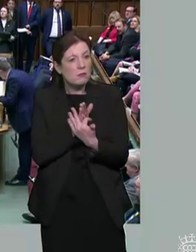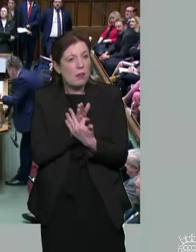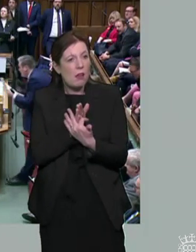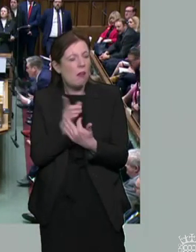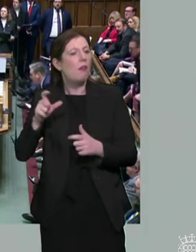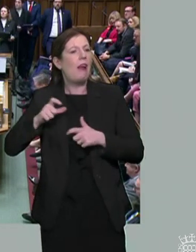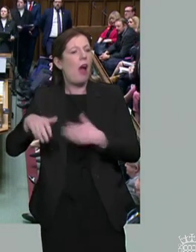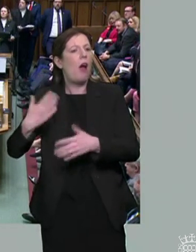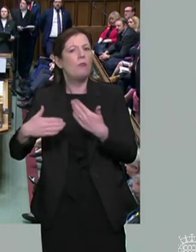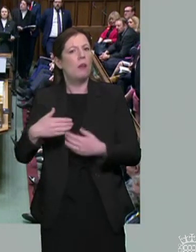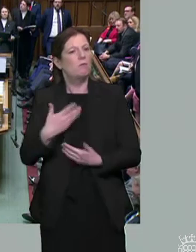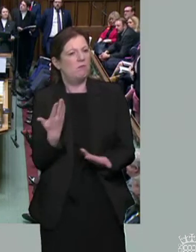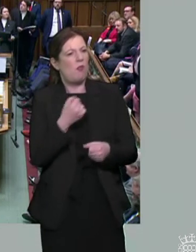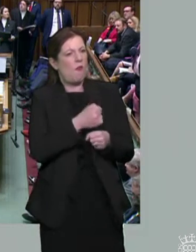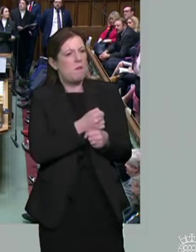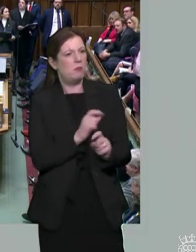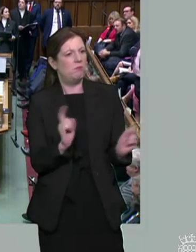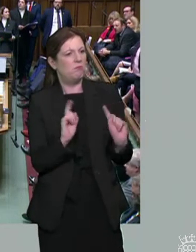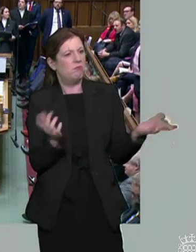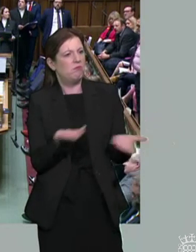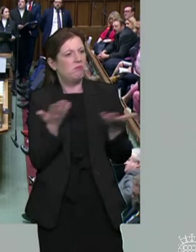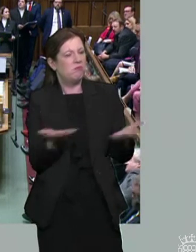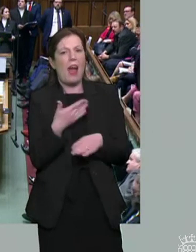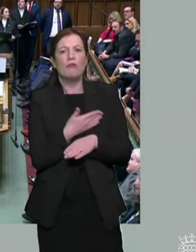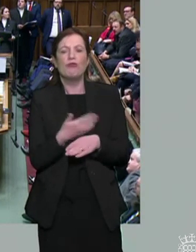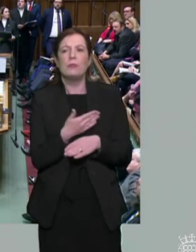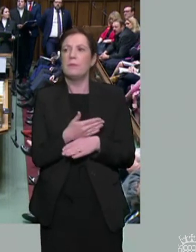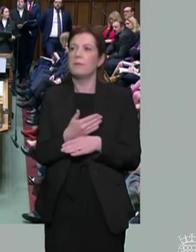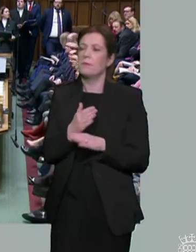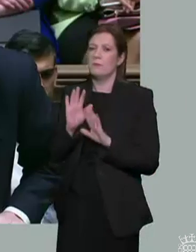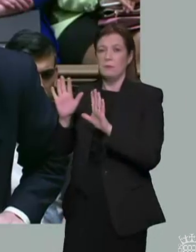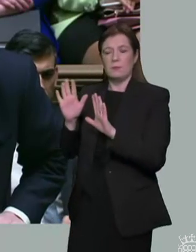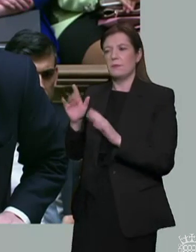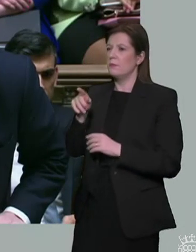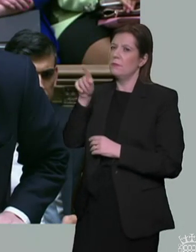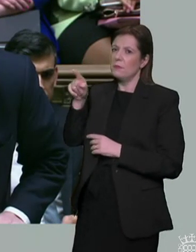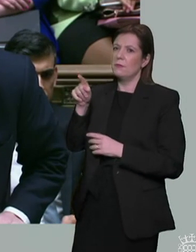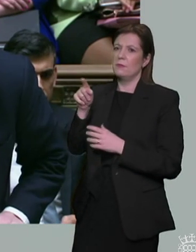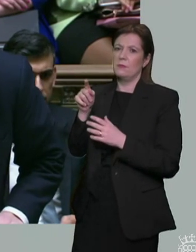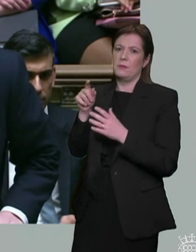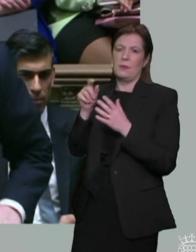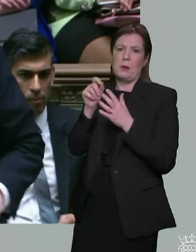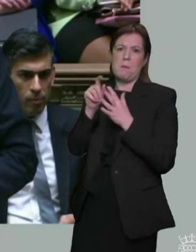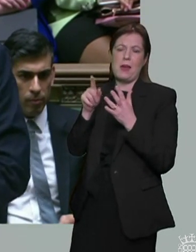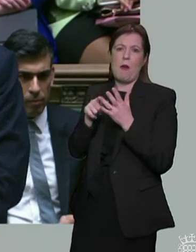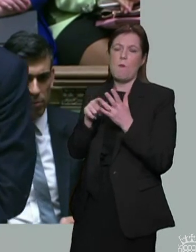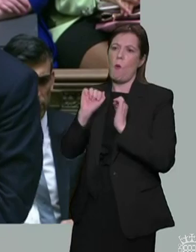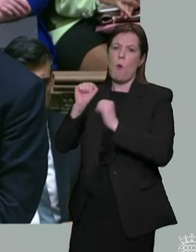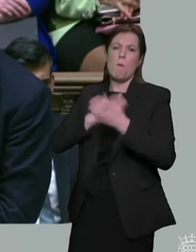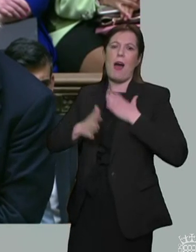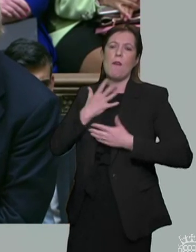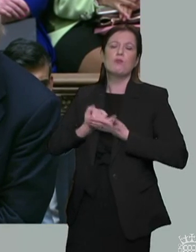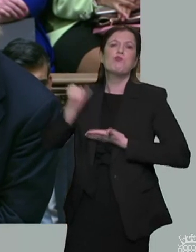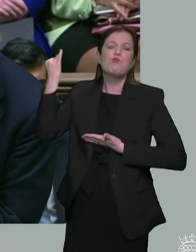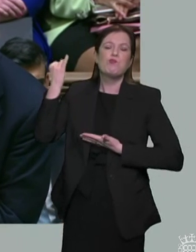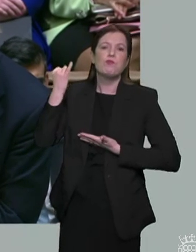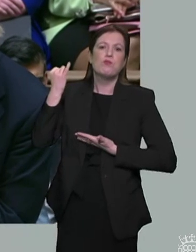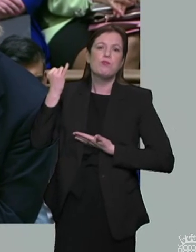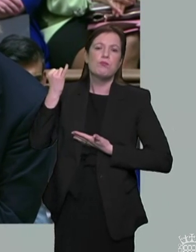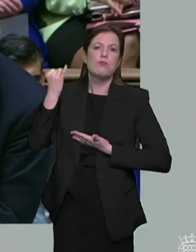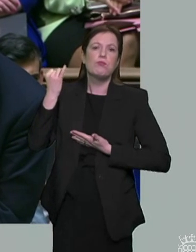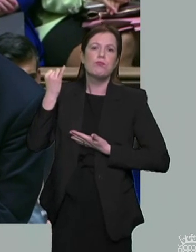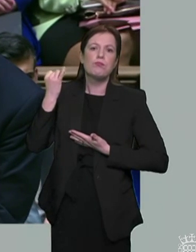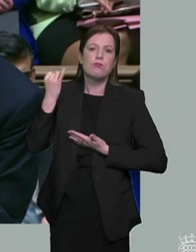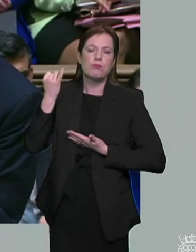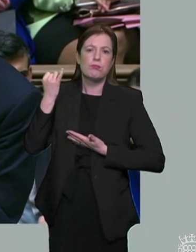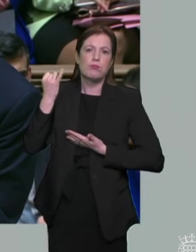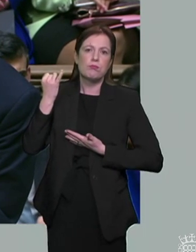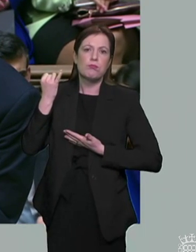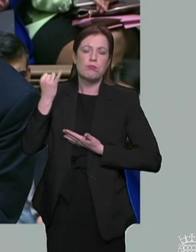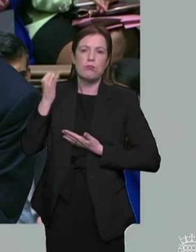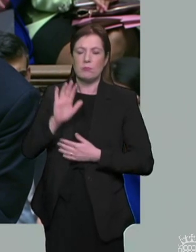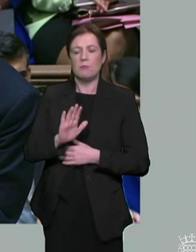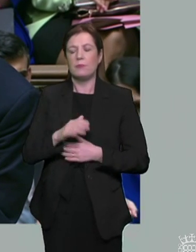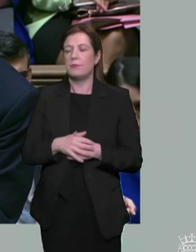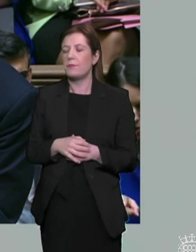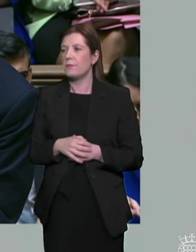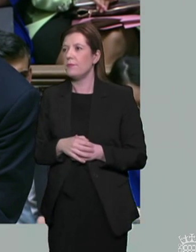We condemn the callous behaviour of P&O.